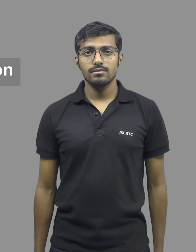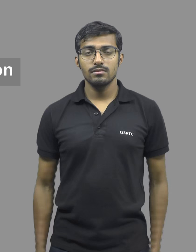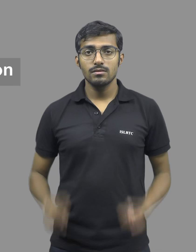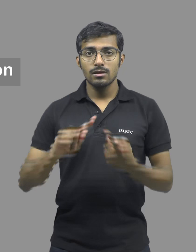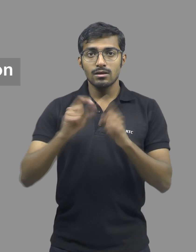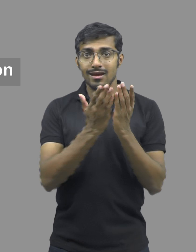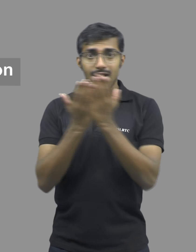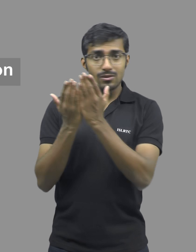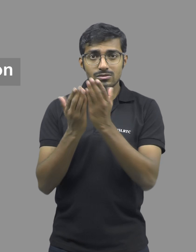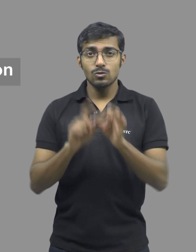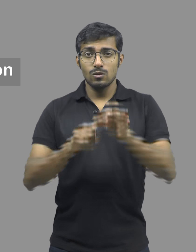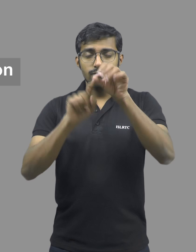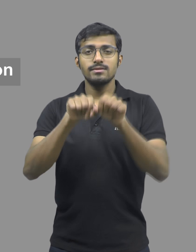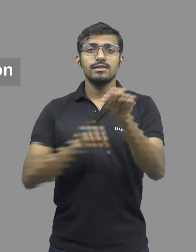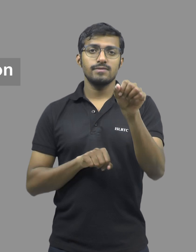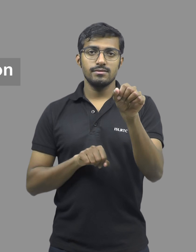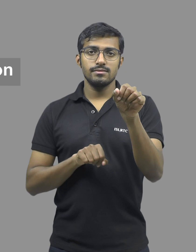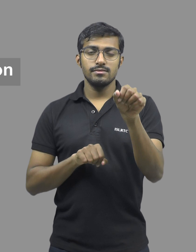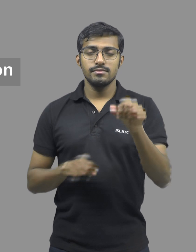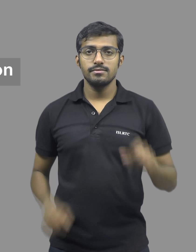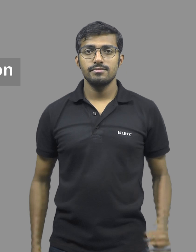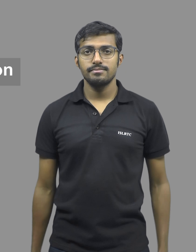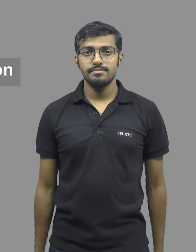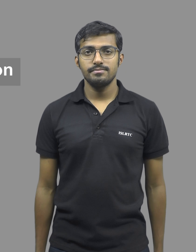Qualification